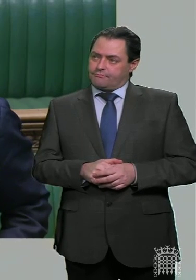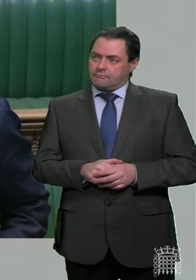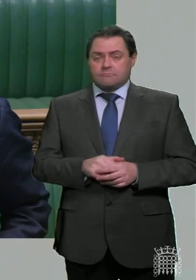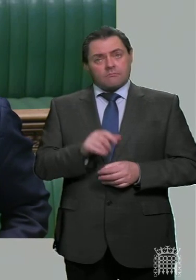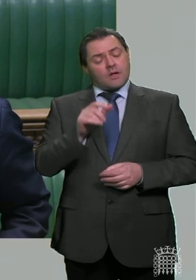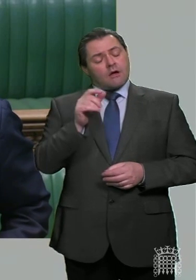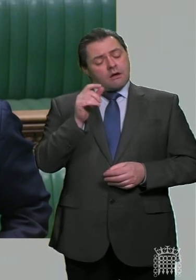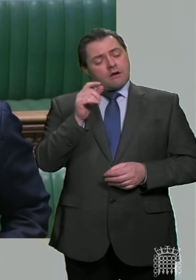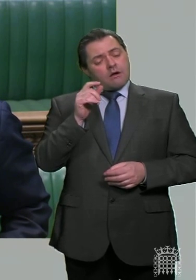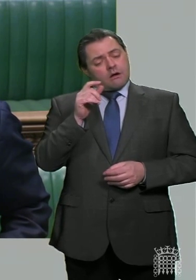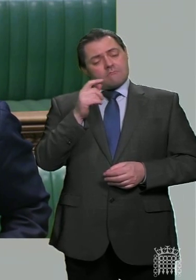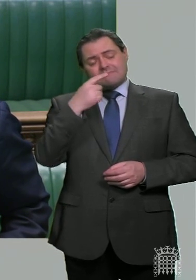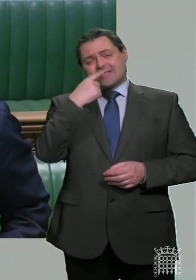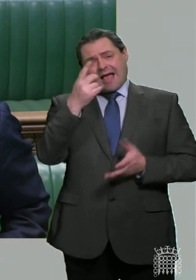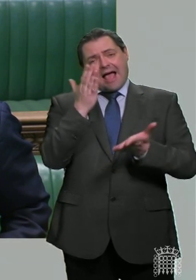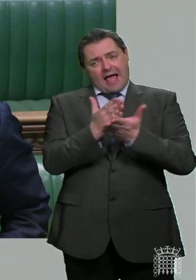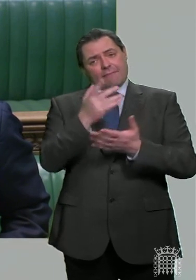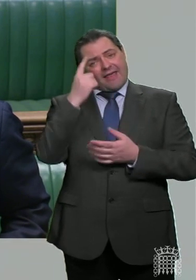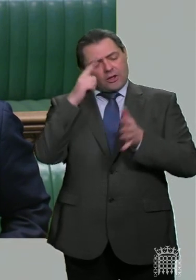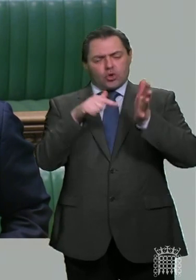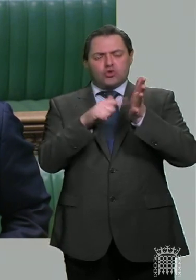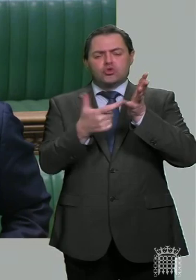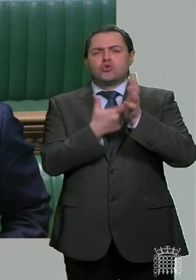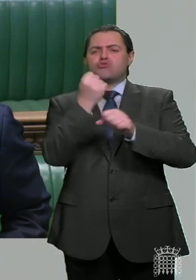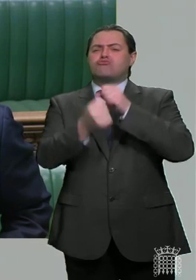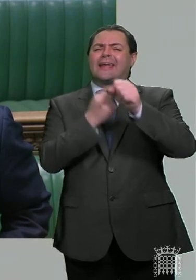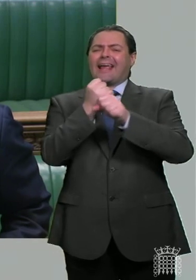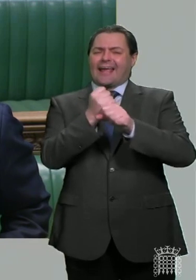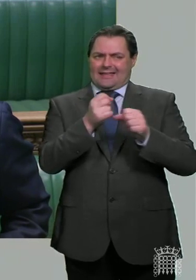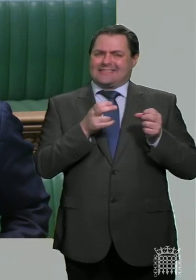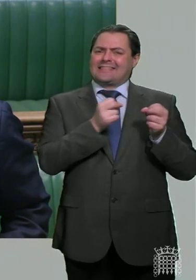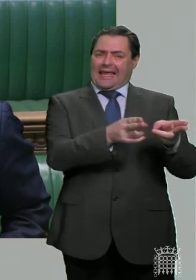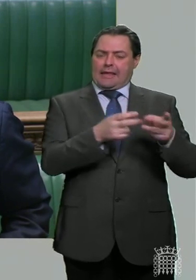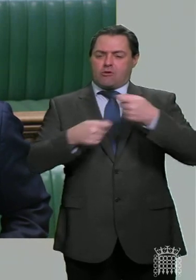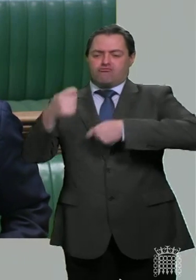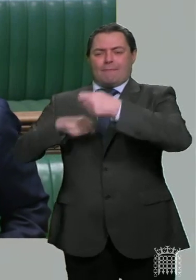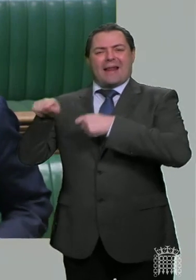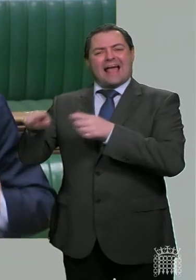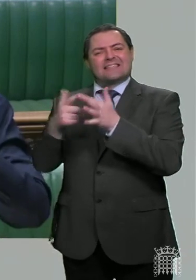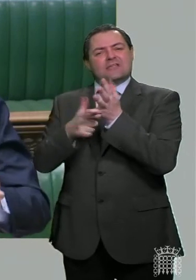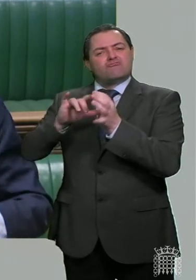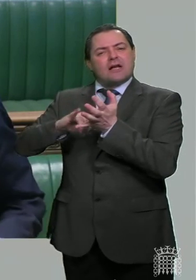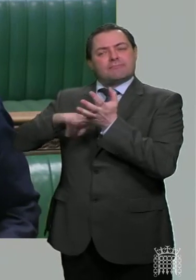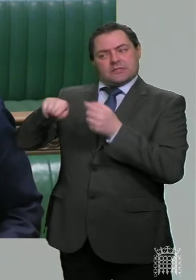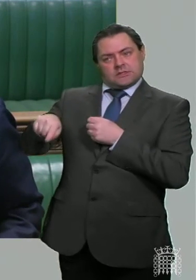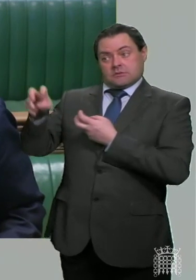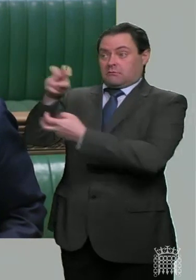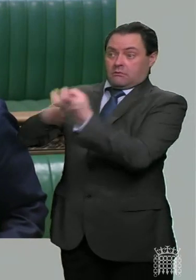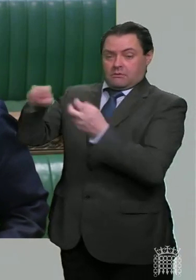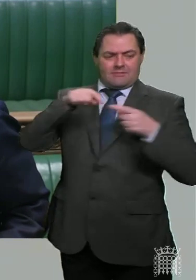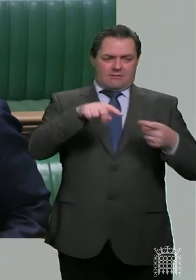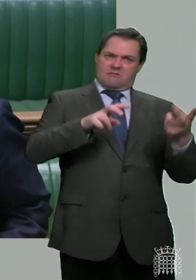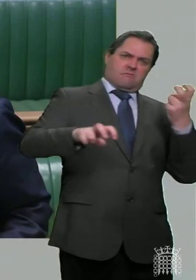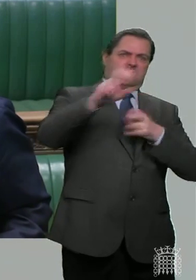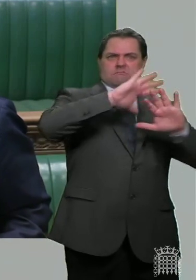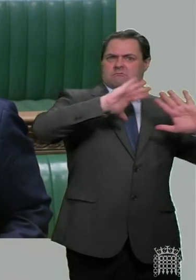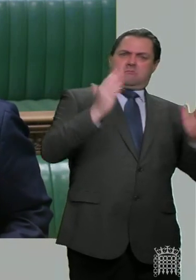I do give her that assurance, and I think the Turing scheme will be better and will deliver exactly what she wants.